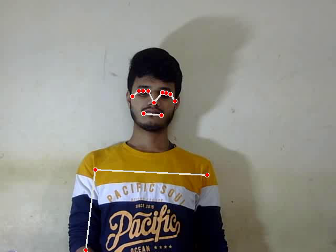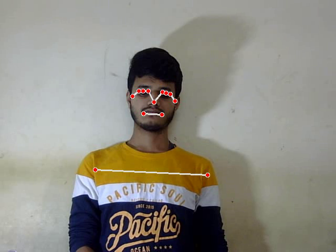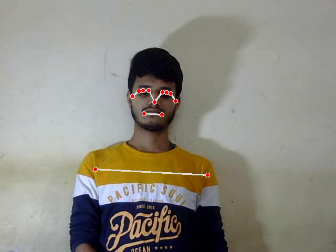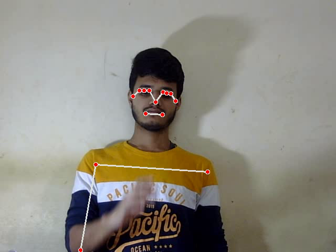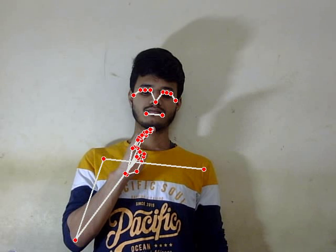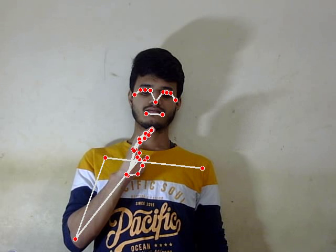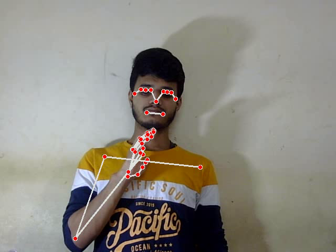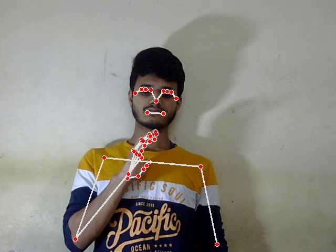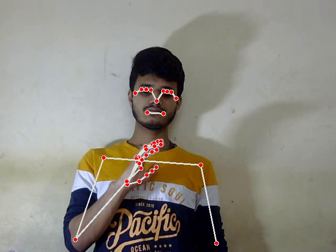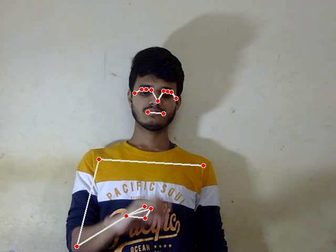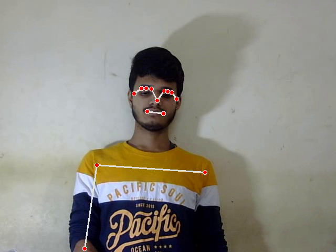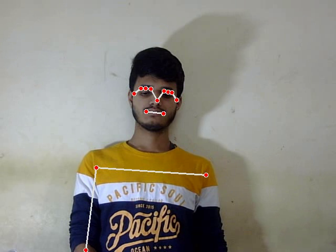fine